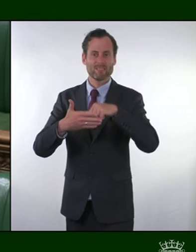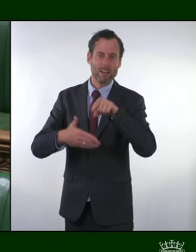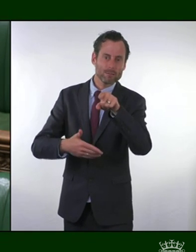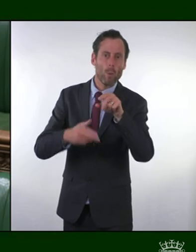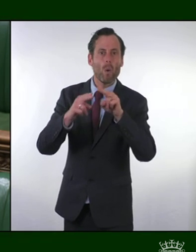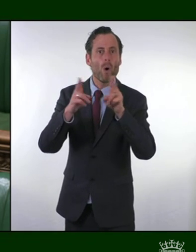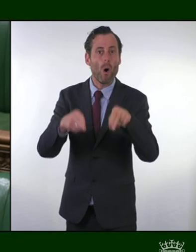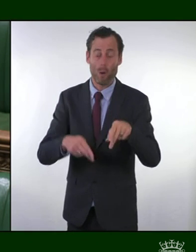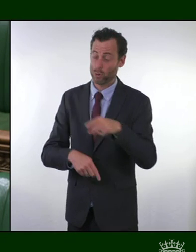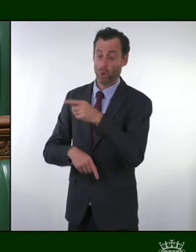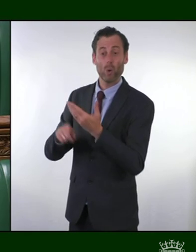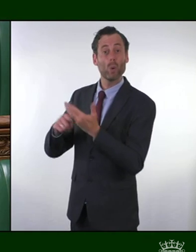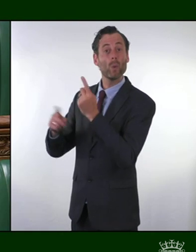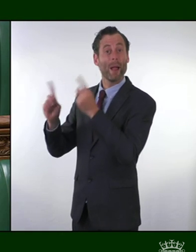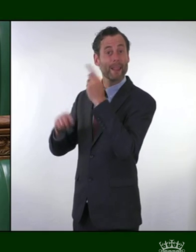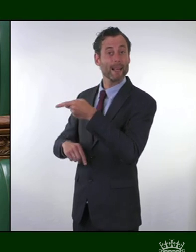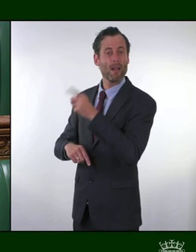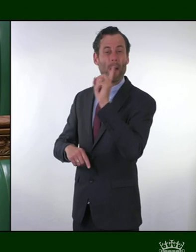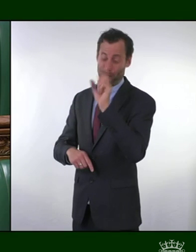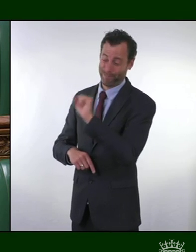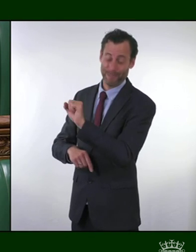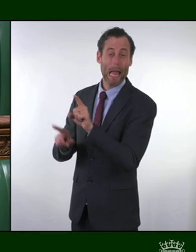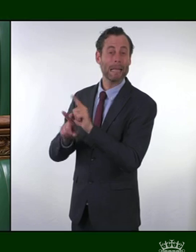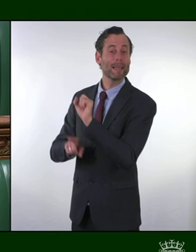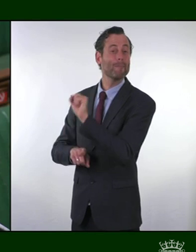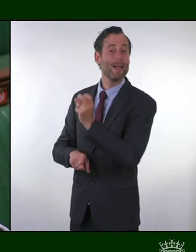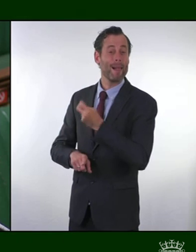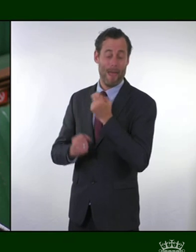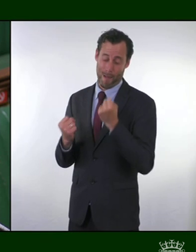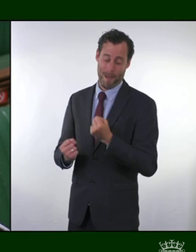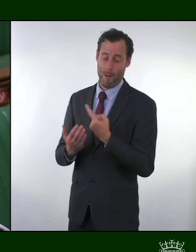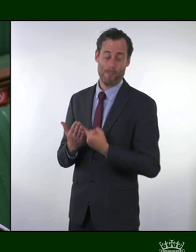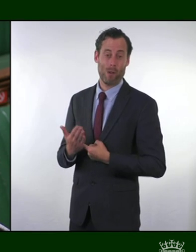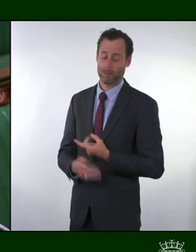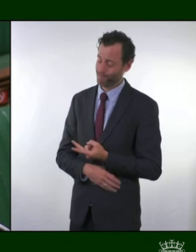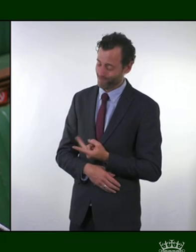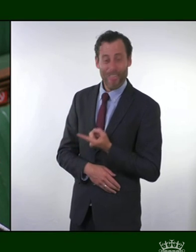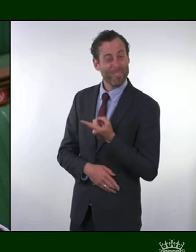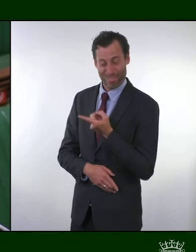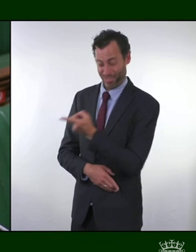New leader, same old Labour policies—exactly what this country does not need.